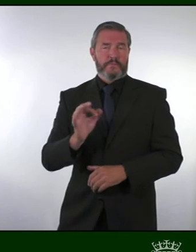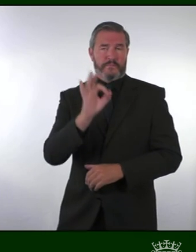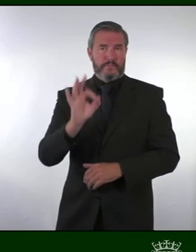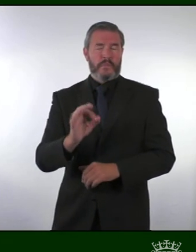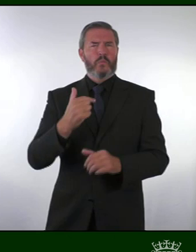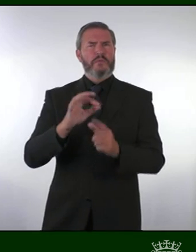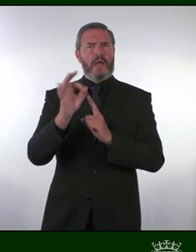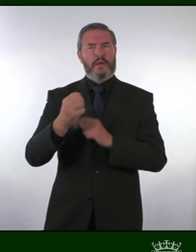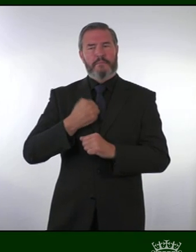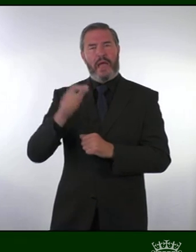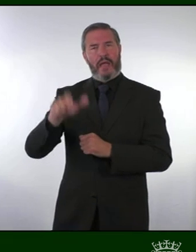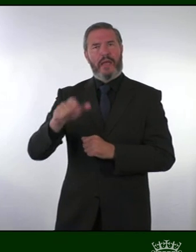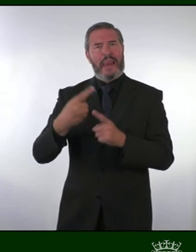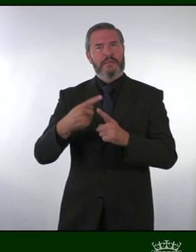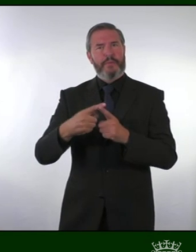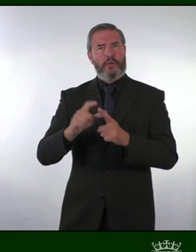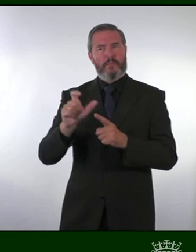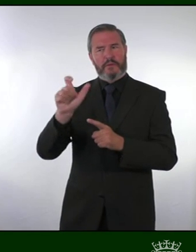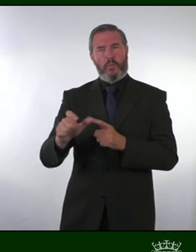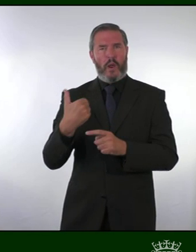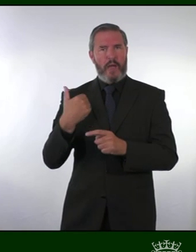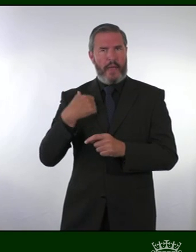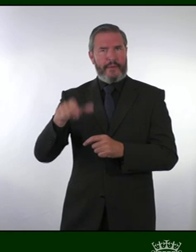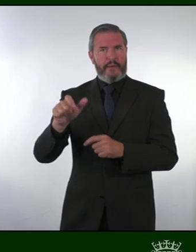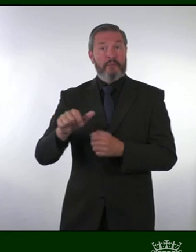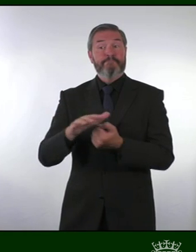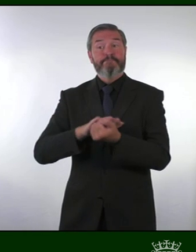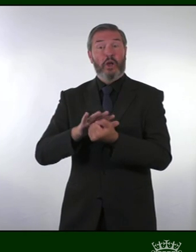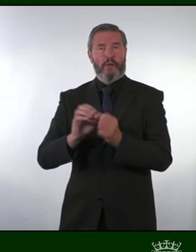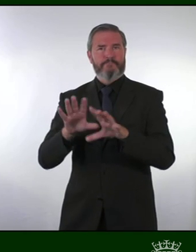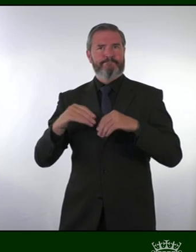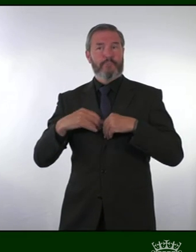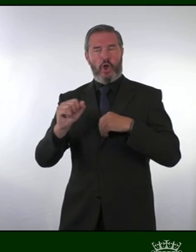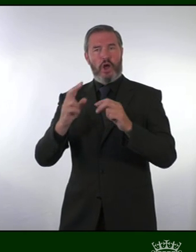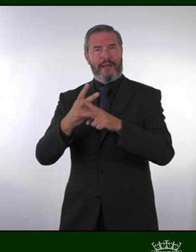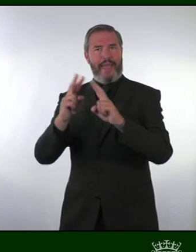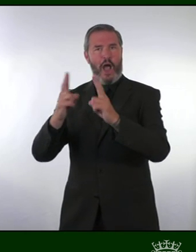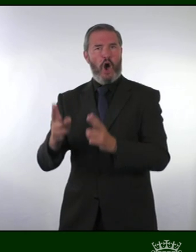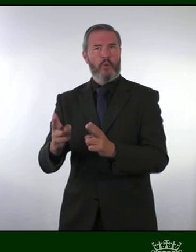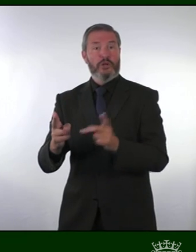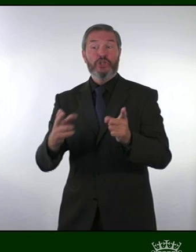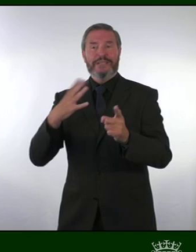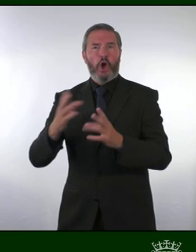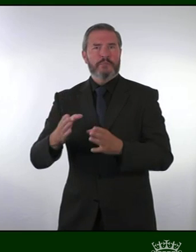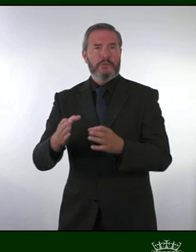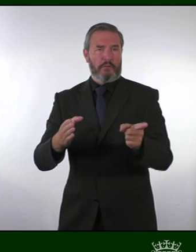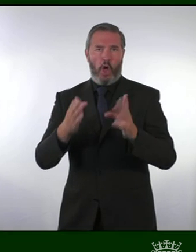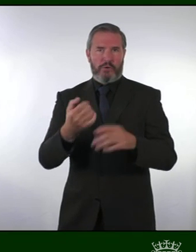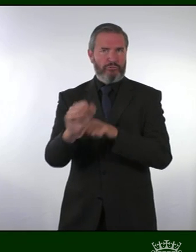My constituent Elizabeth Smurthwaite contracted coronavirus in her care home and was refused admission to hospital.